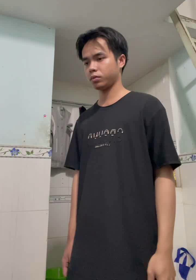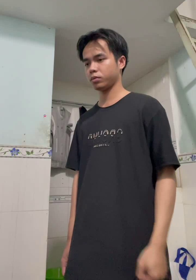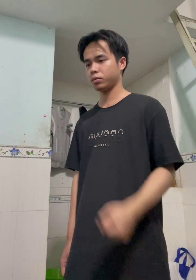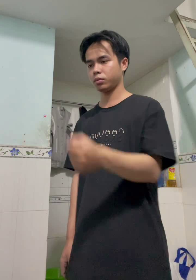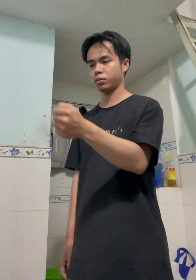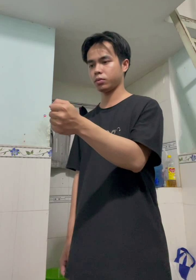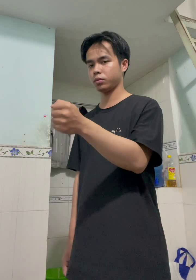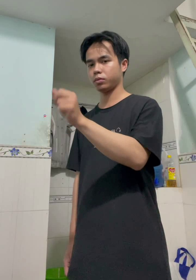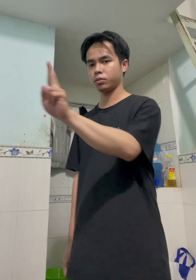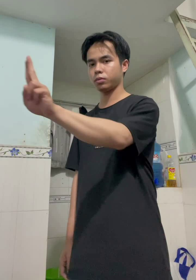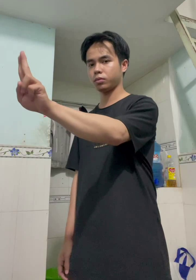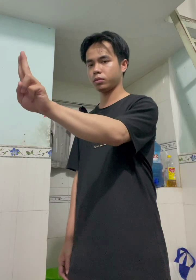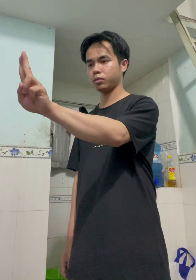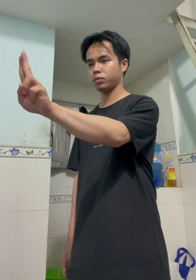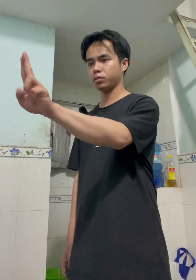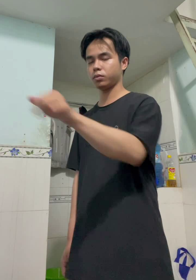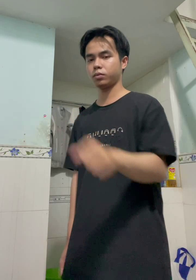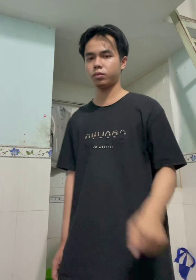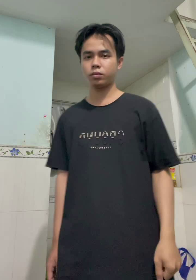u